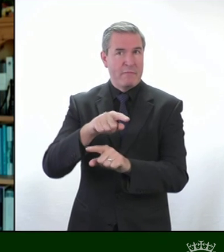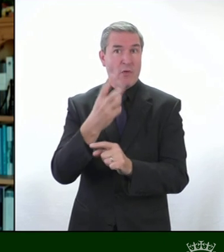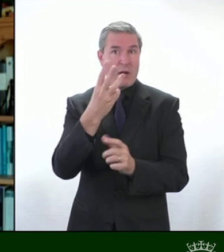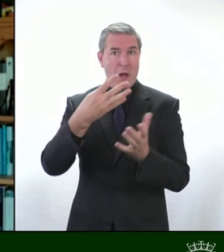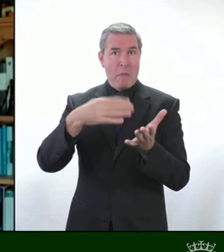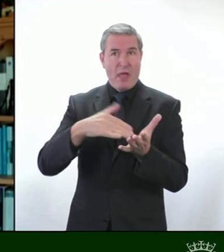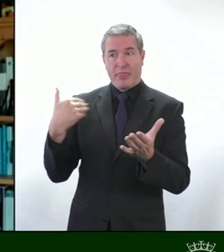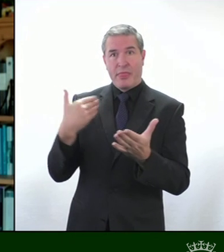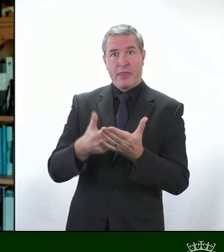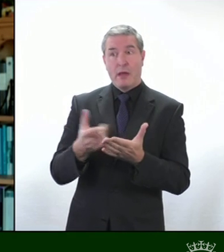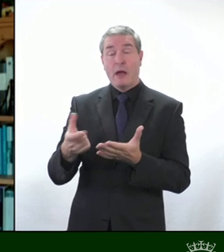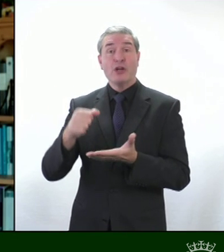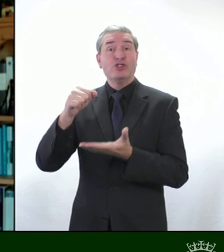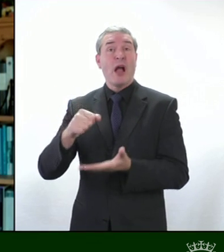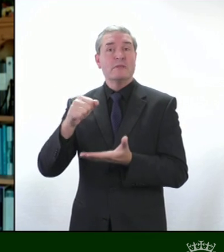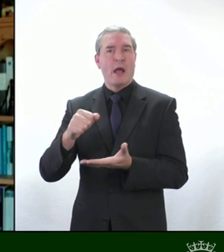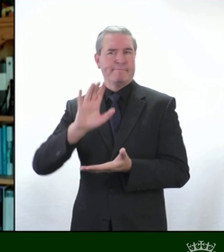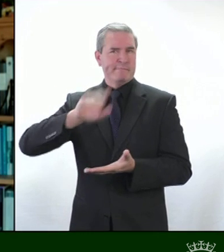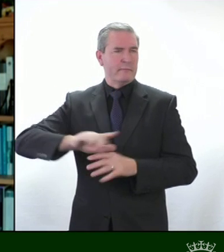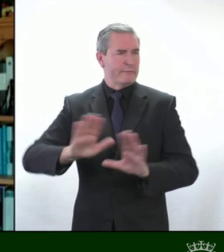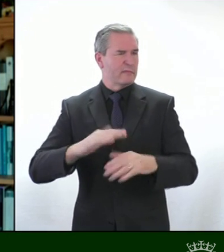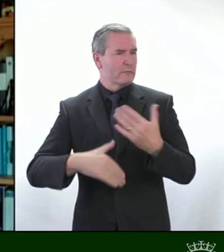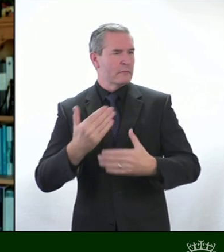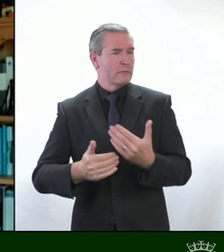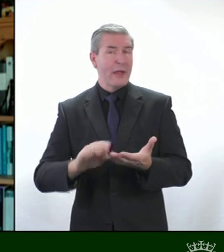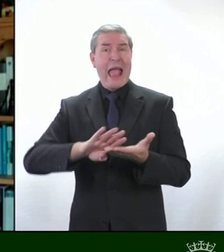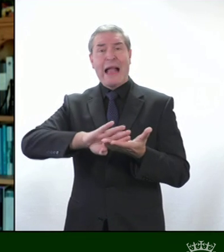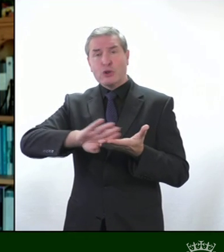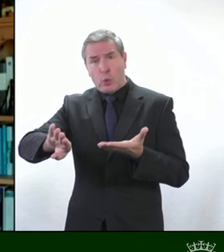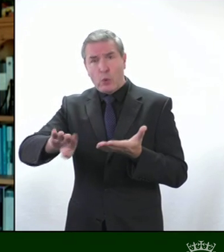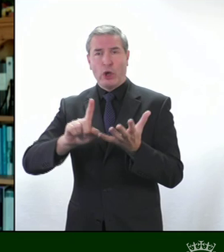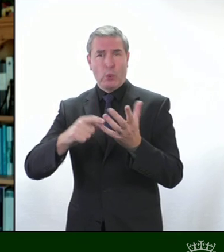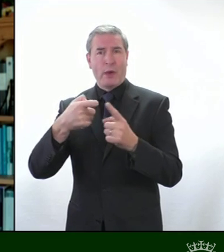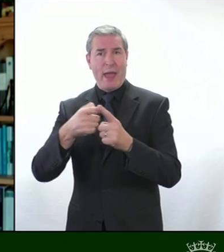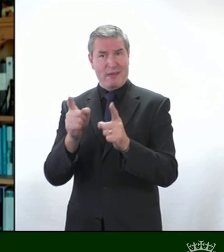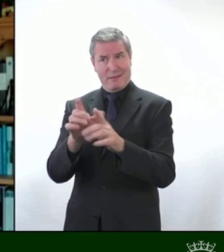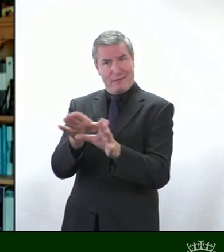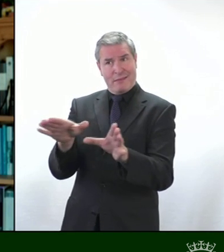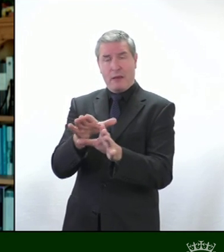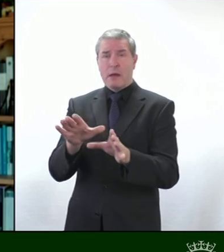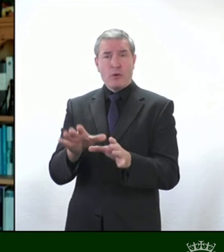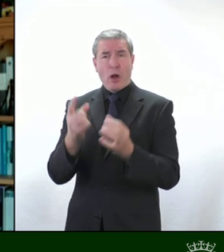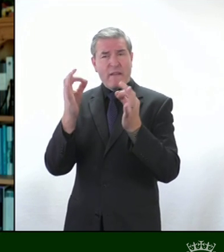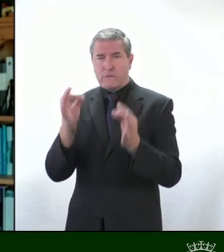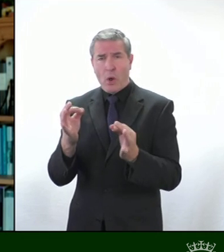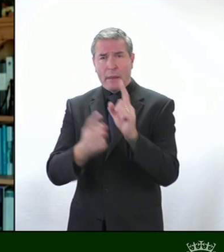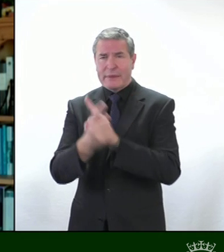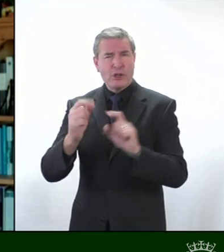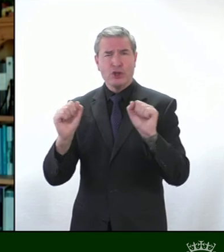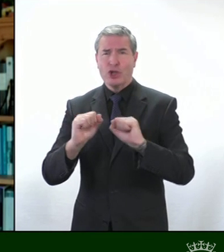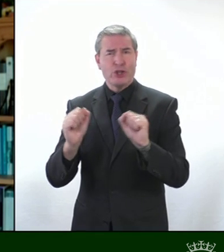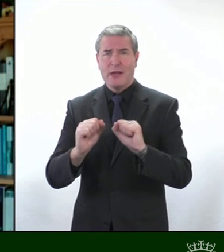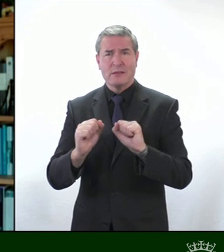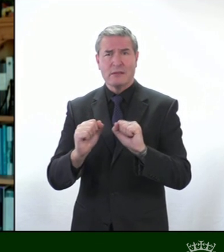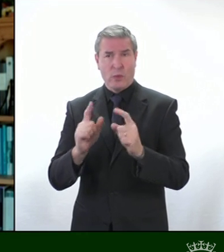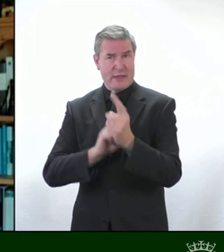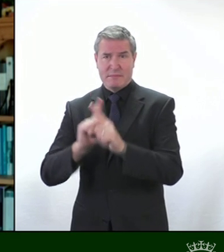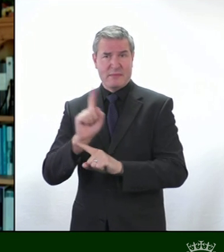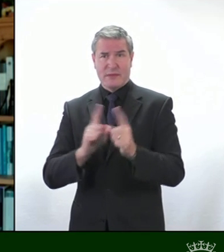The Chancellor has repeatedly dodged this issue. ExcludedUK has not been offered one formal meeting with a Government Minister.